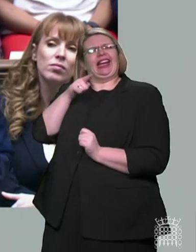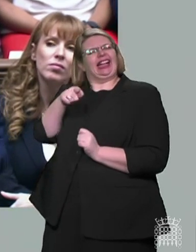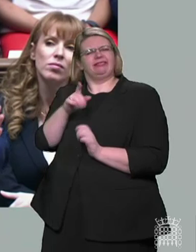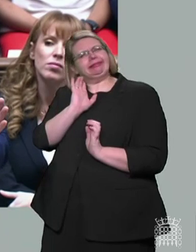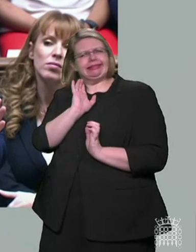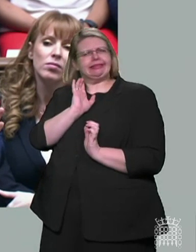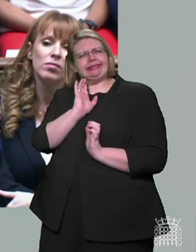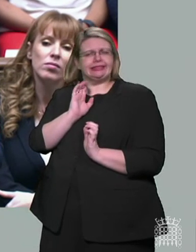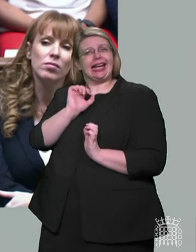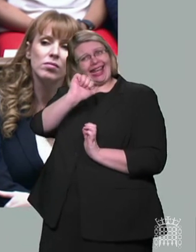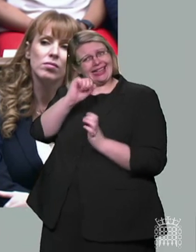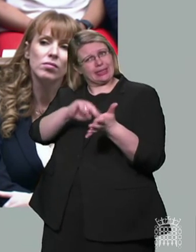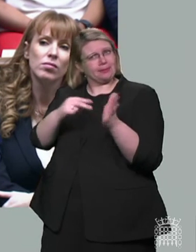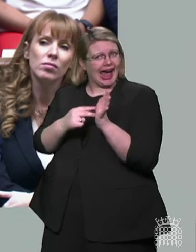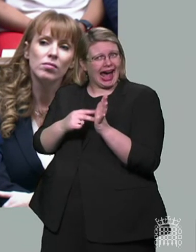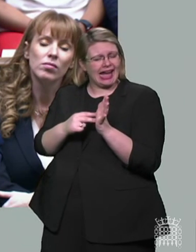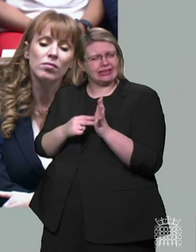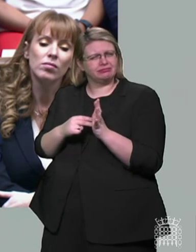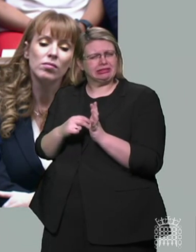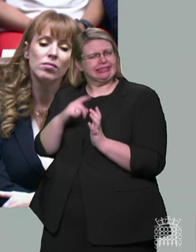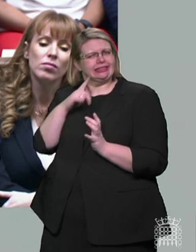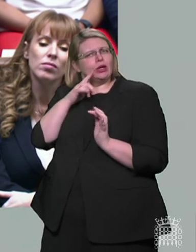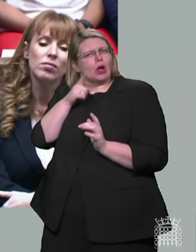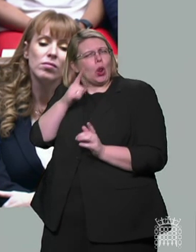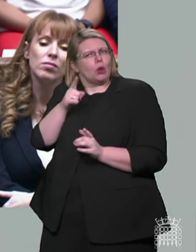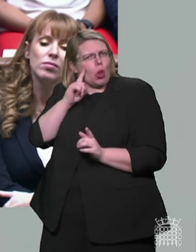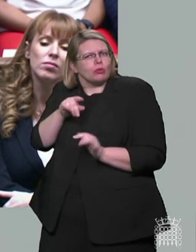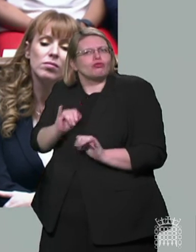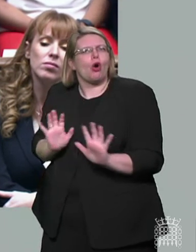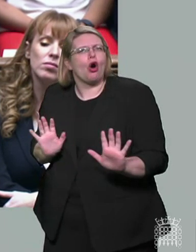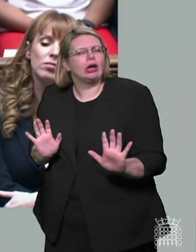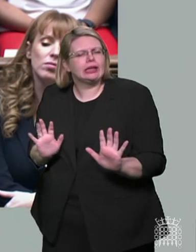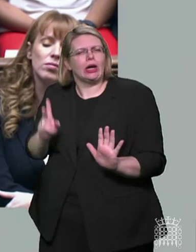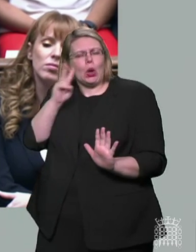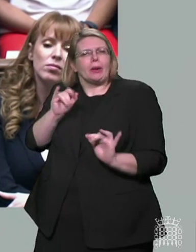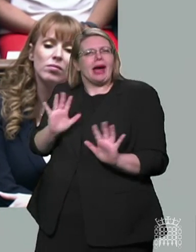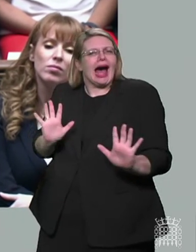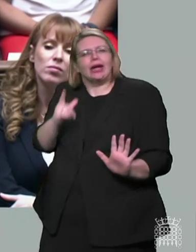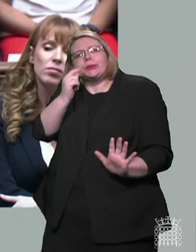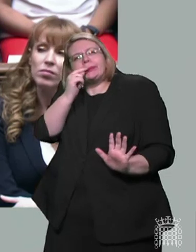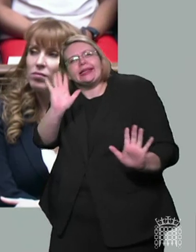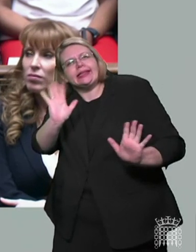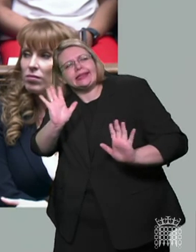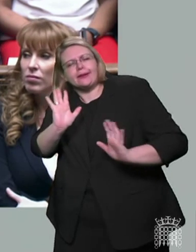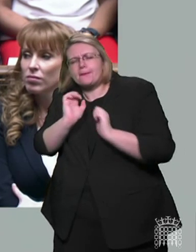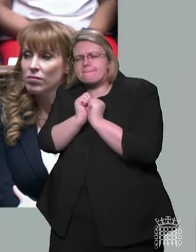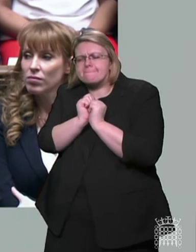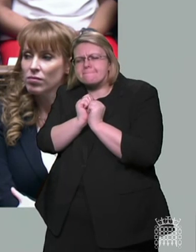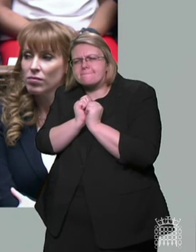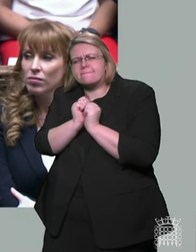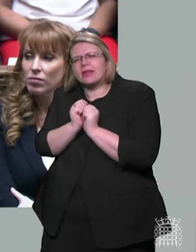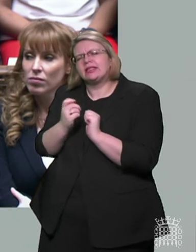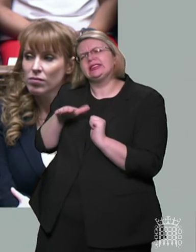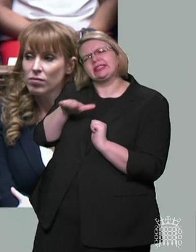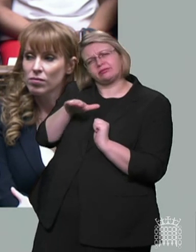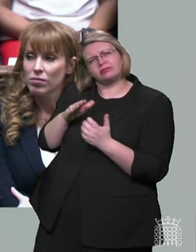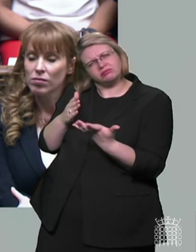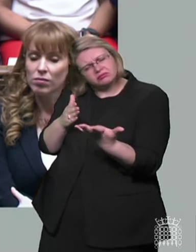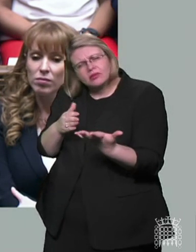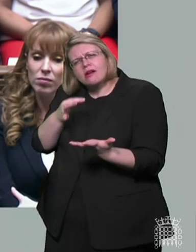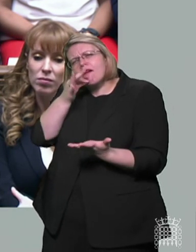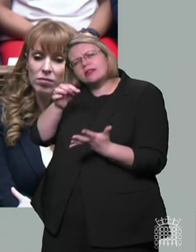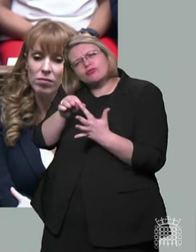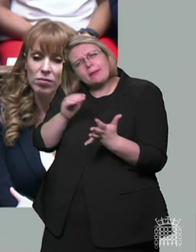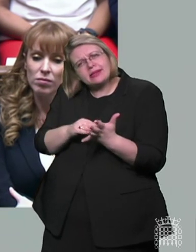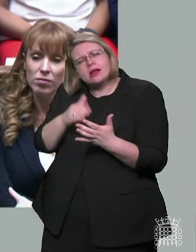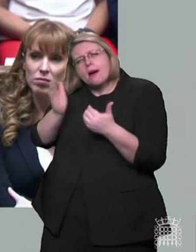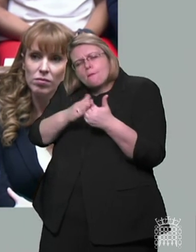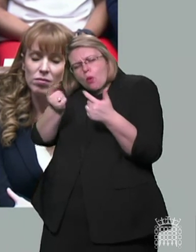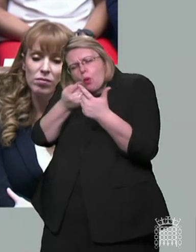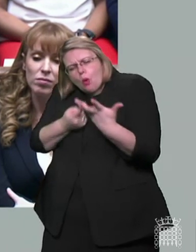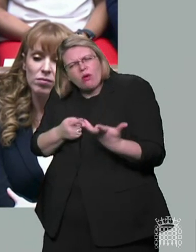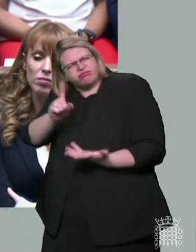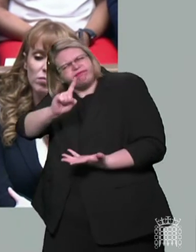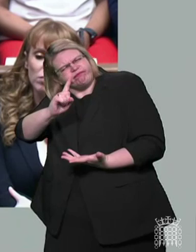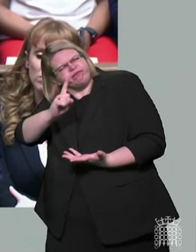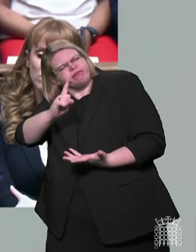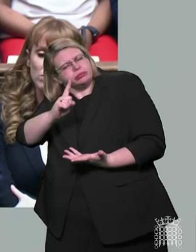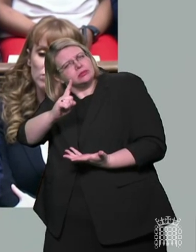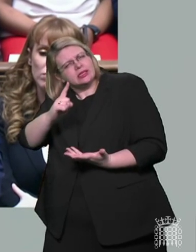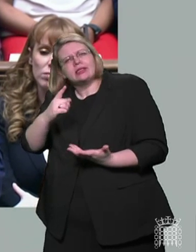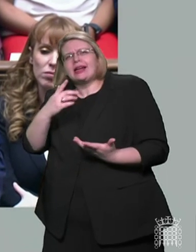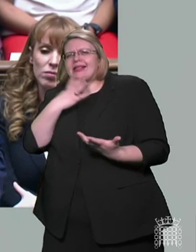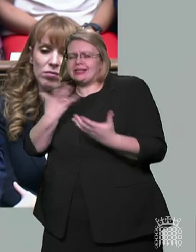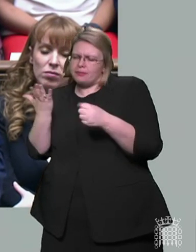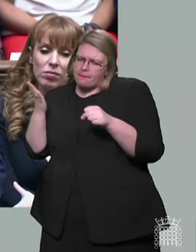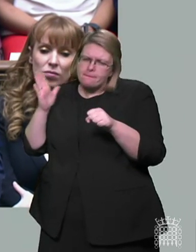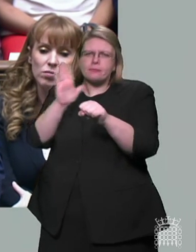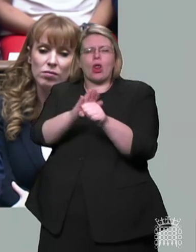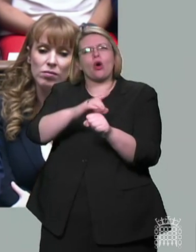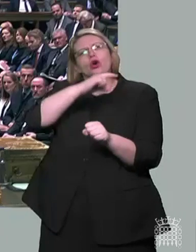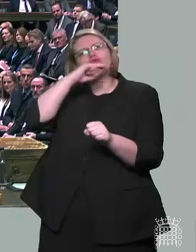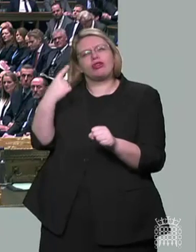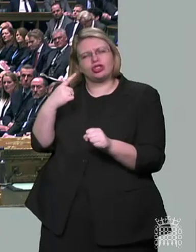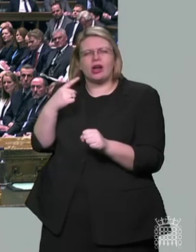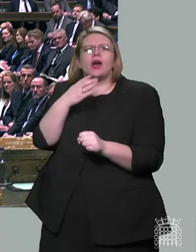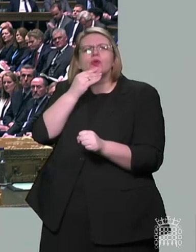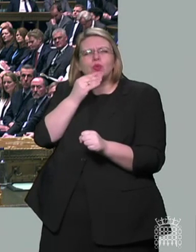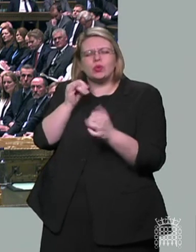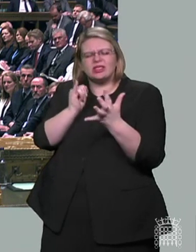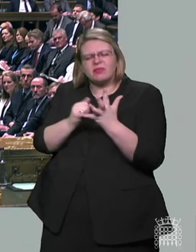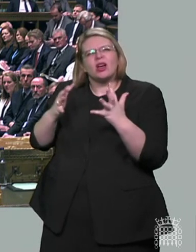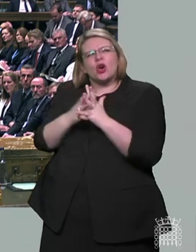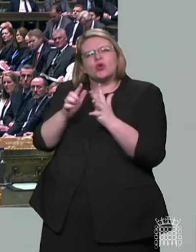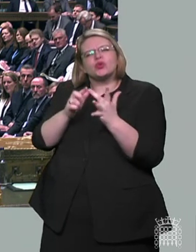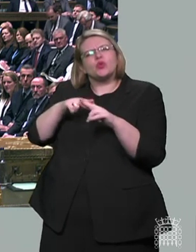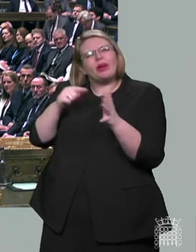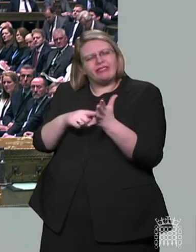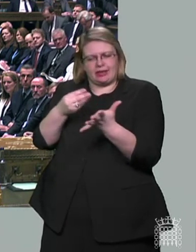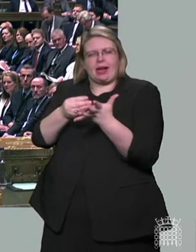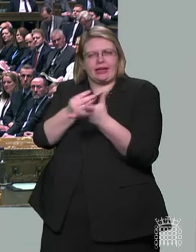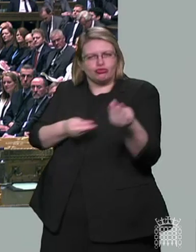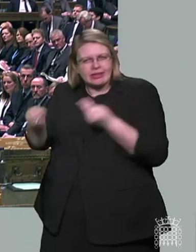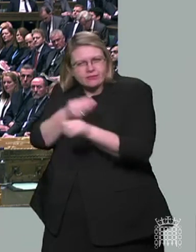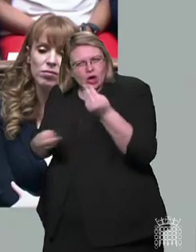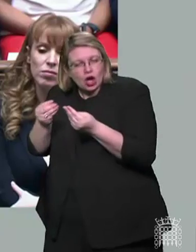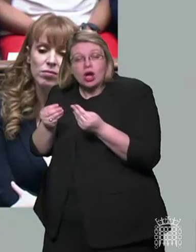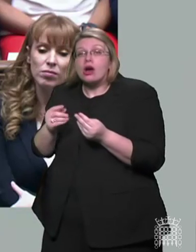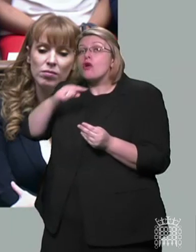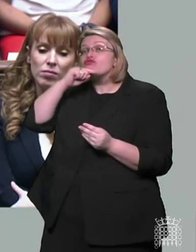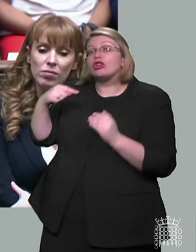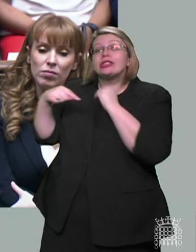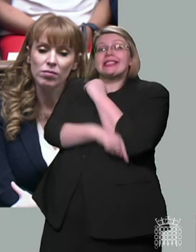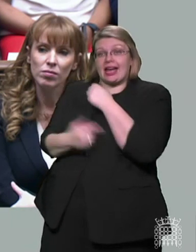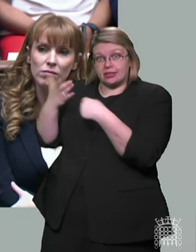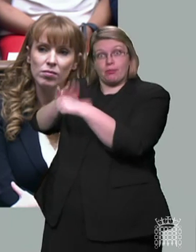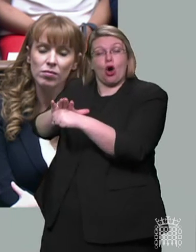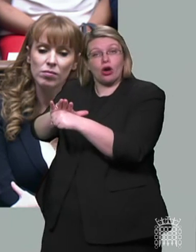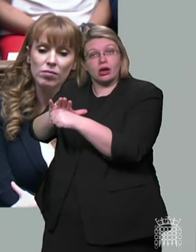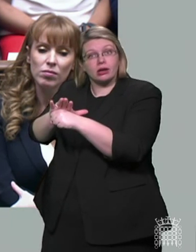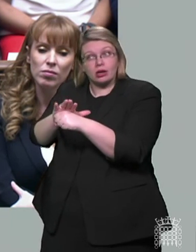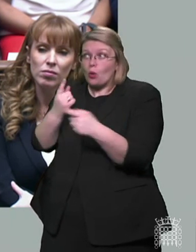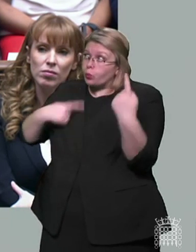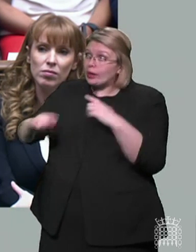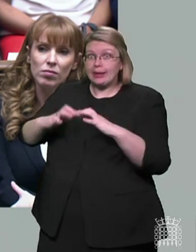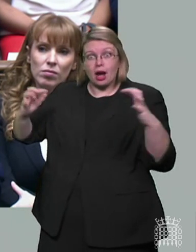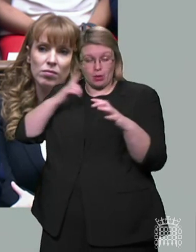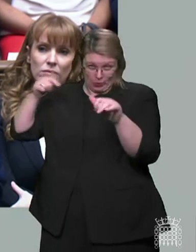If the Prime Minister were now to bring forward his full package of sanctions, including excluding Russia from financial mechanisms such as SWIFT and a ban on trading in Russian sovereign debt, he will have the full support of the House.